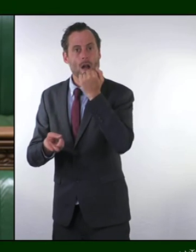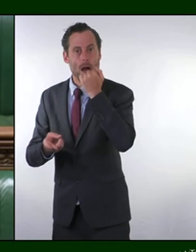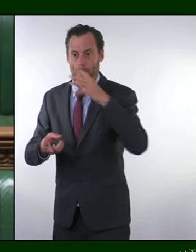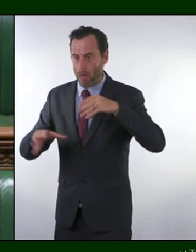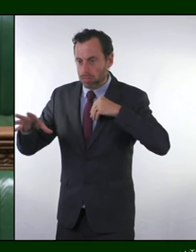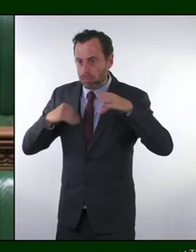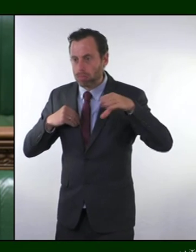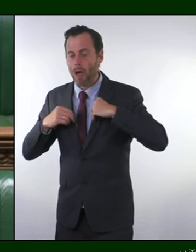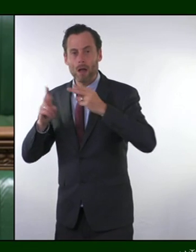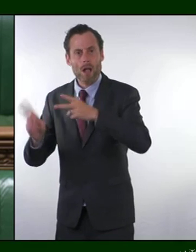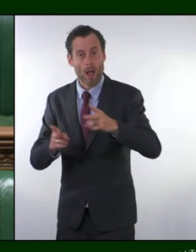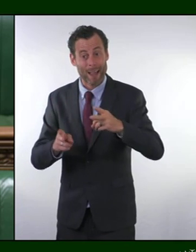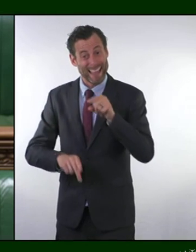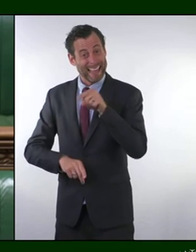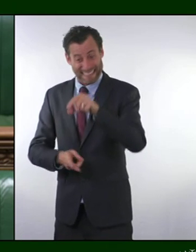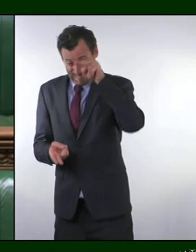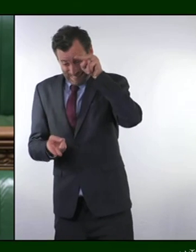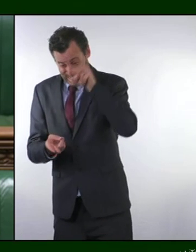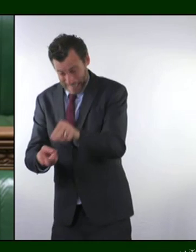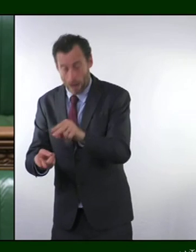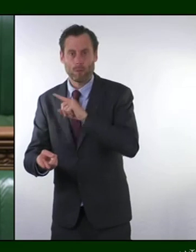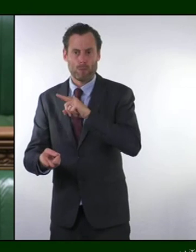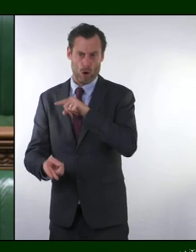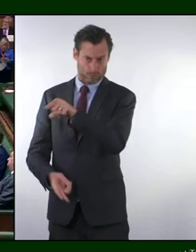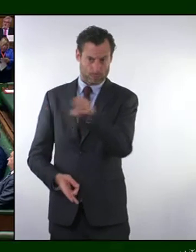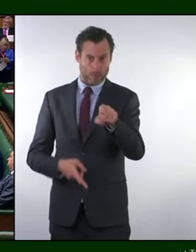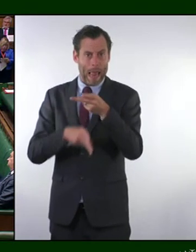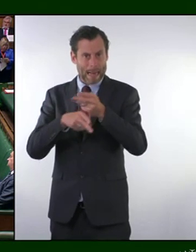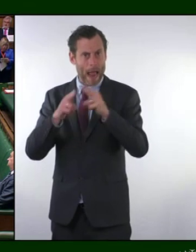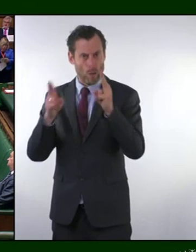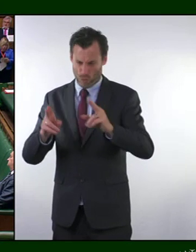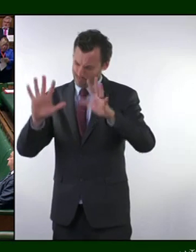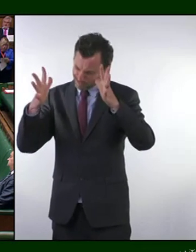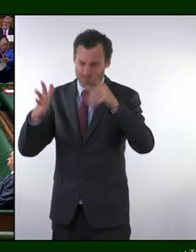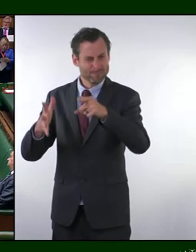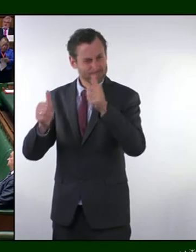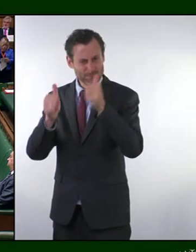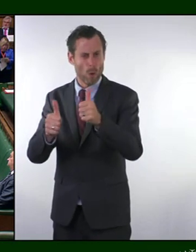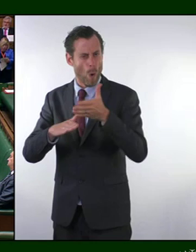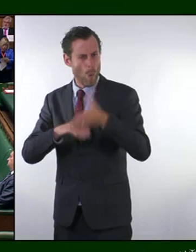That is thanks to our careworkers and I pay tribute to them.